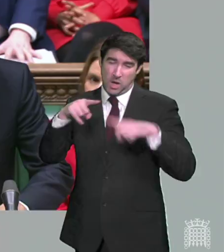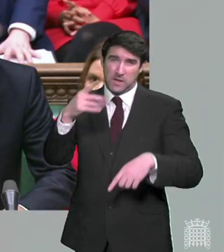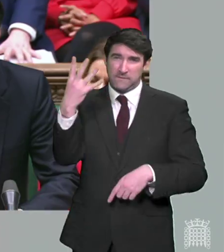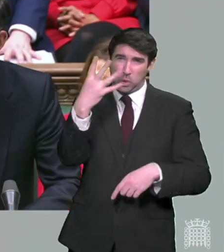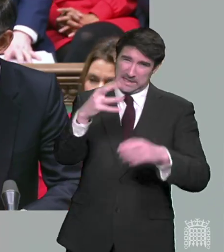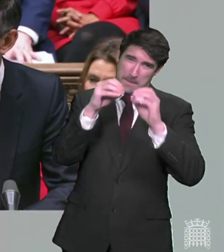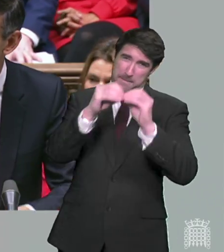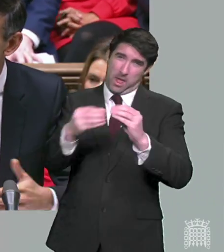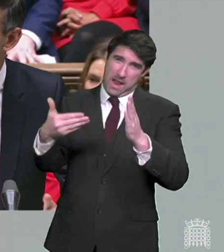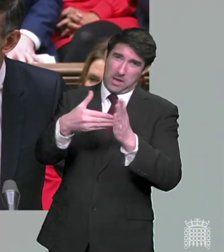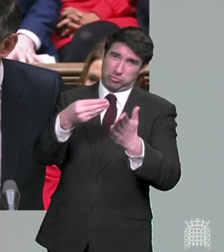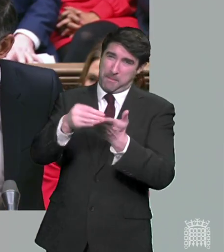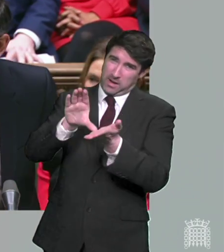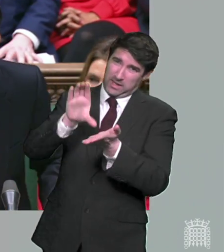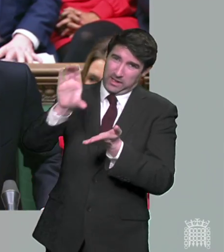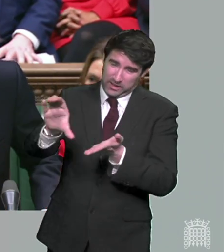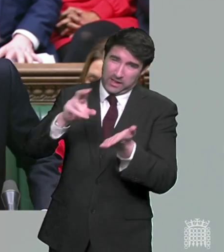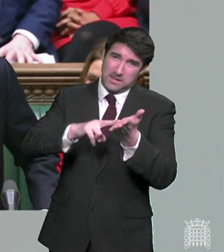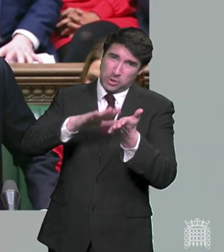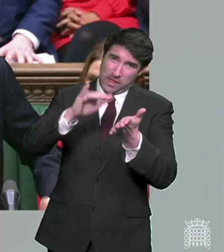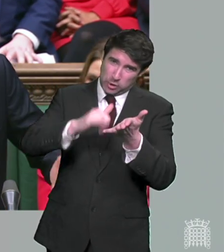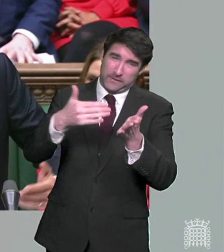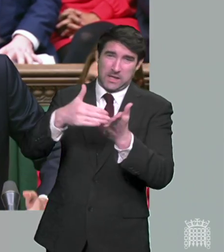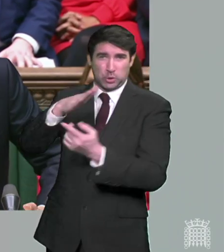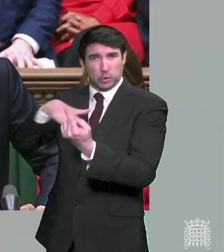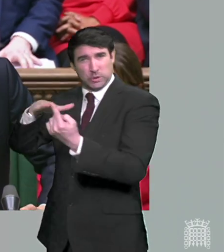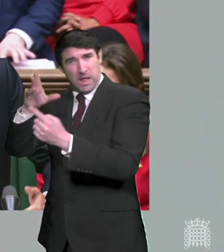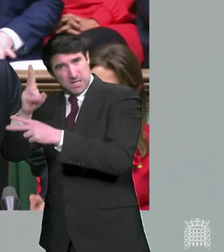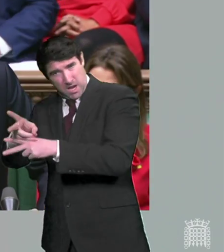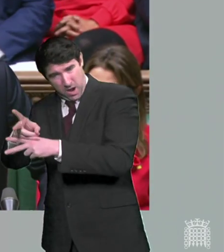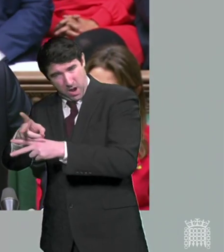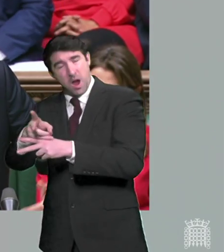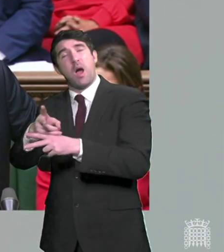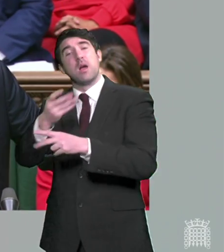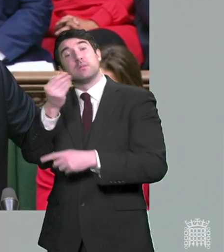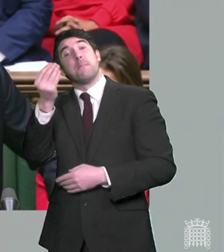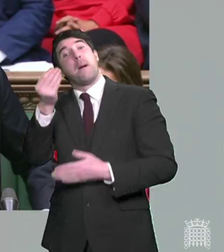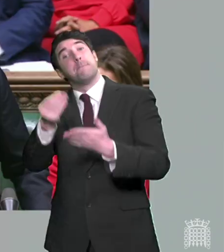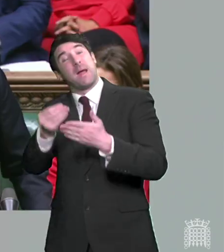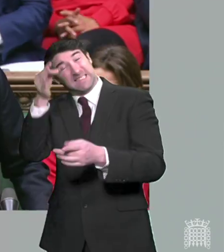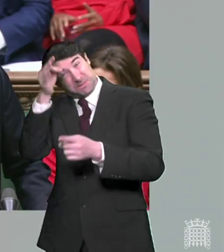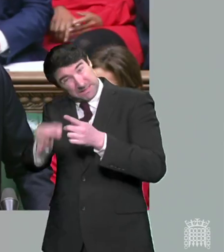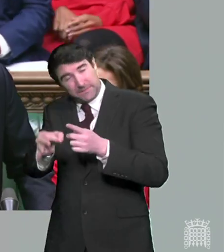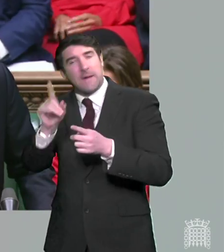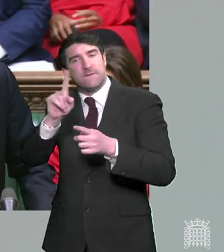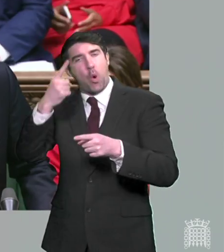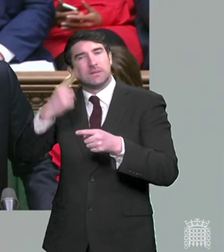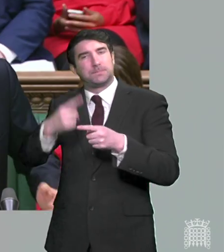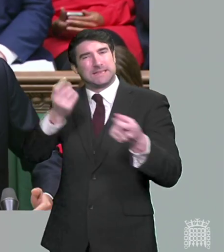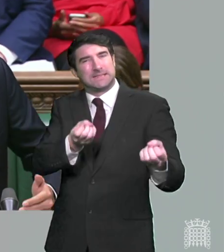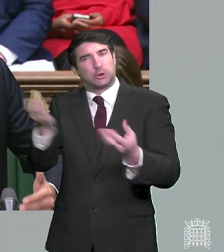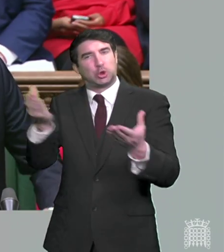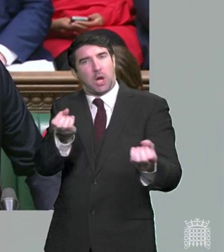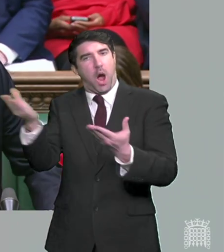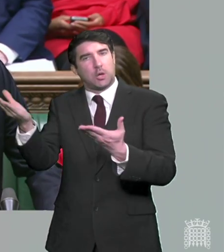Part of that money will go to a new discharge fund to speed the discharge of people from hospital back into their homes and communities.